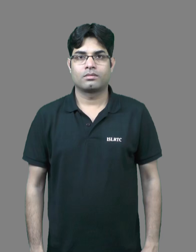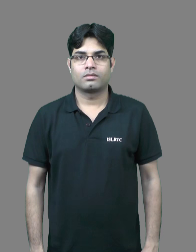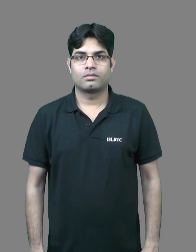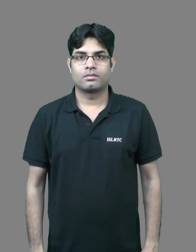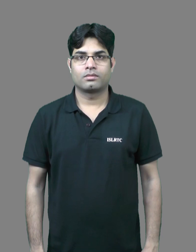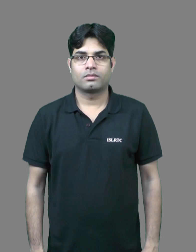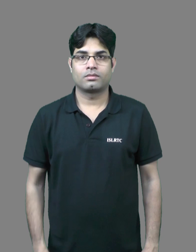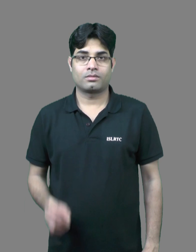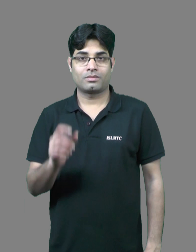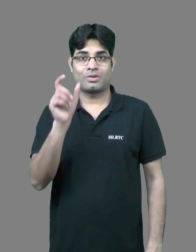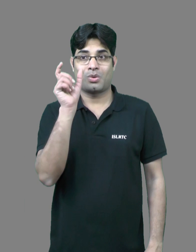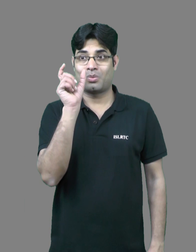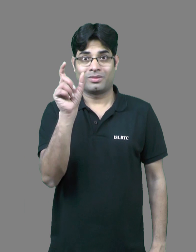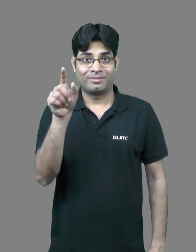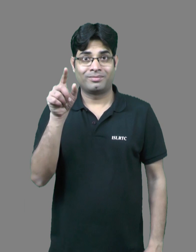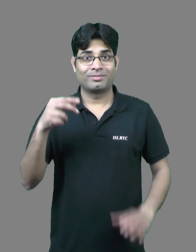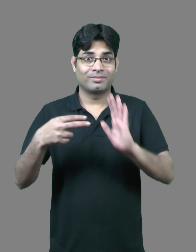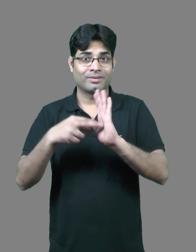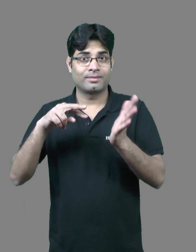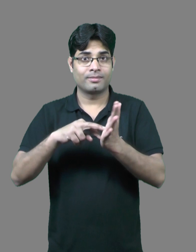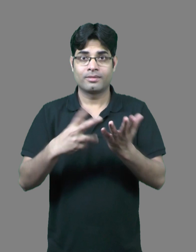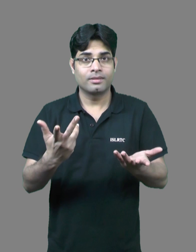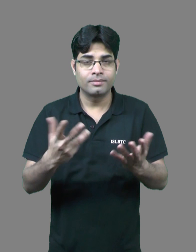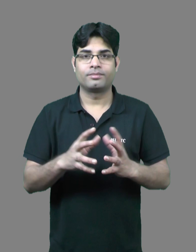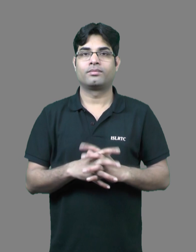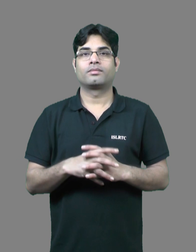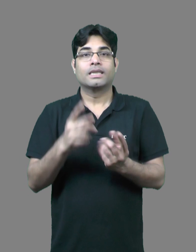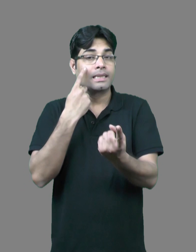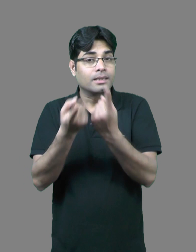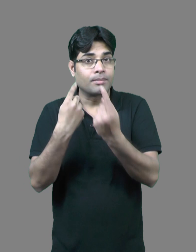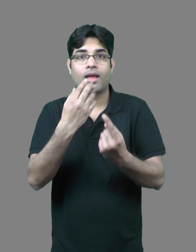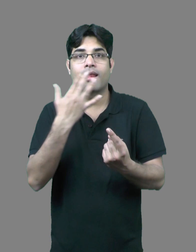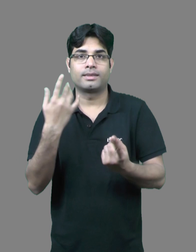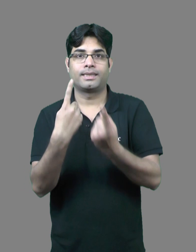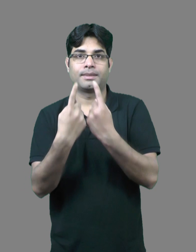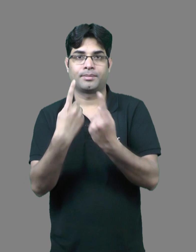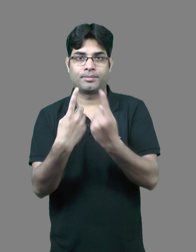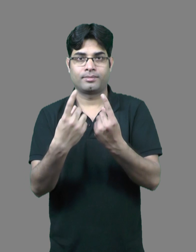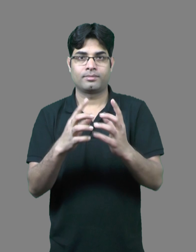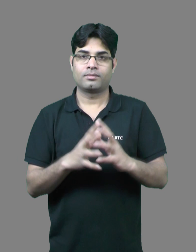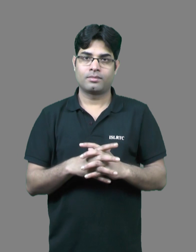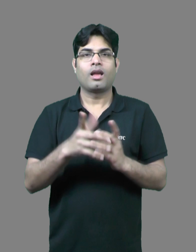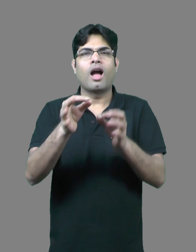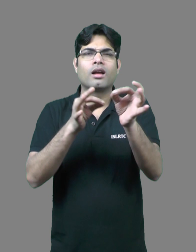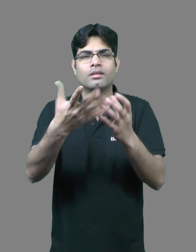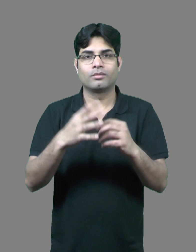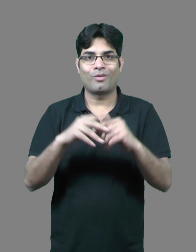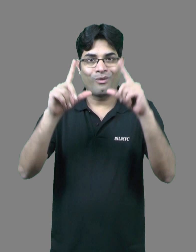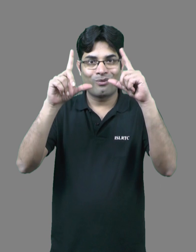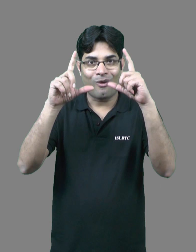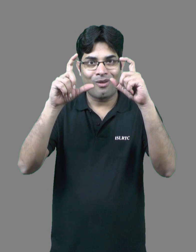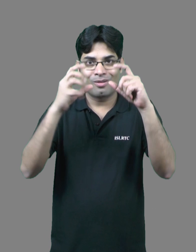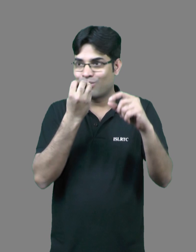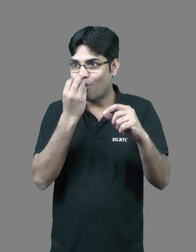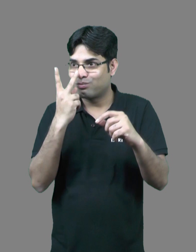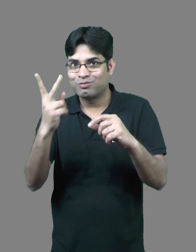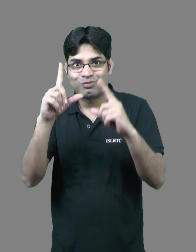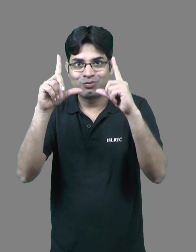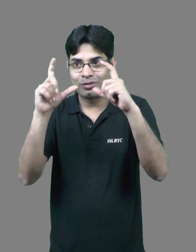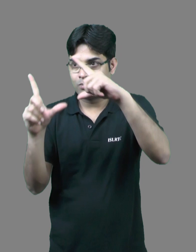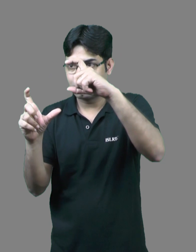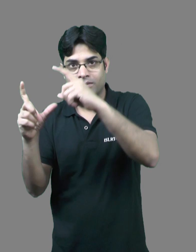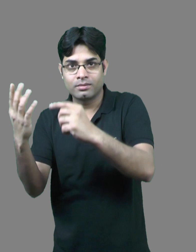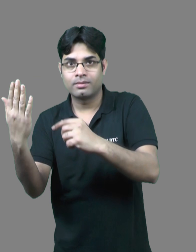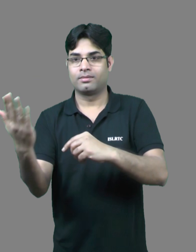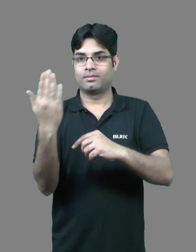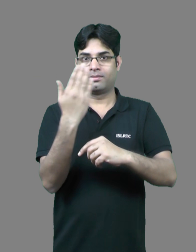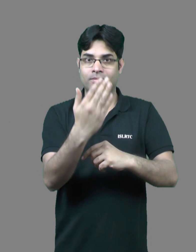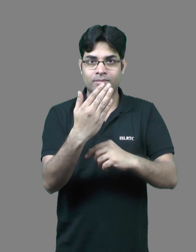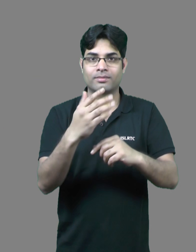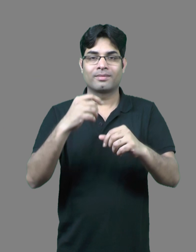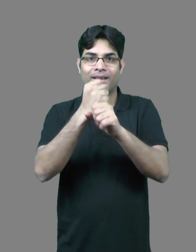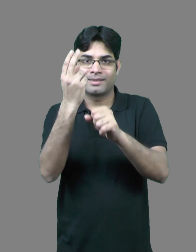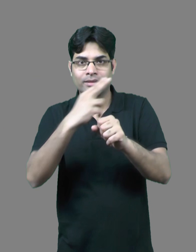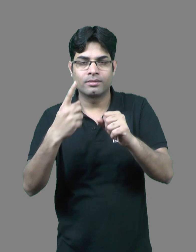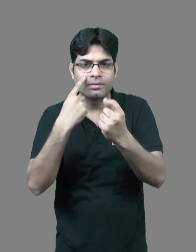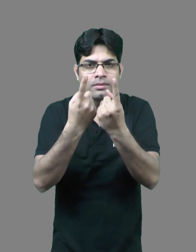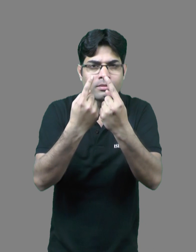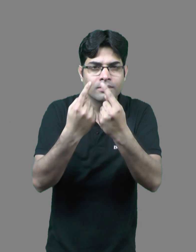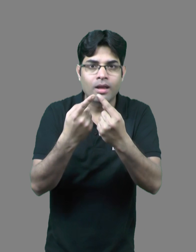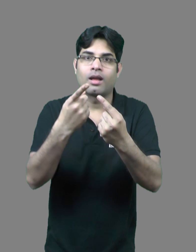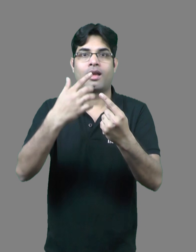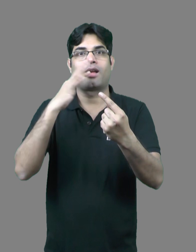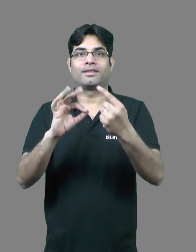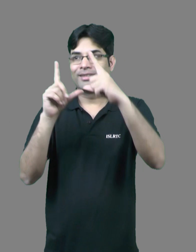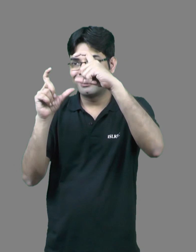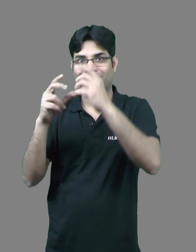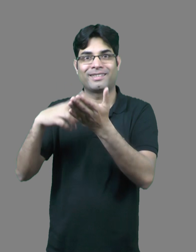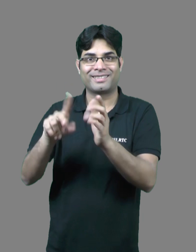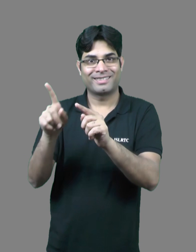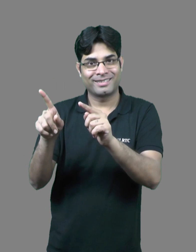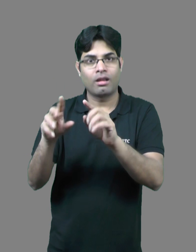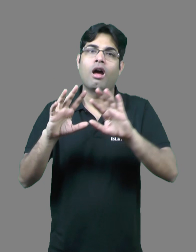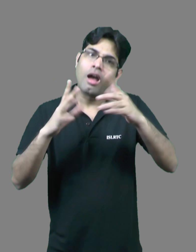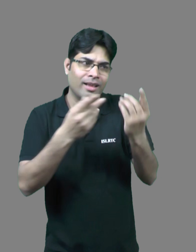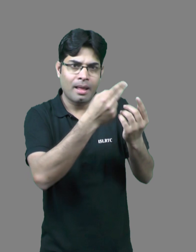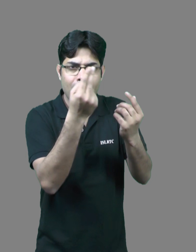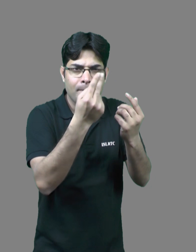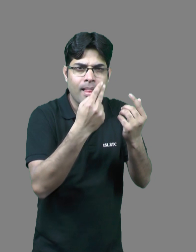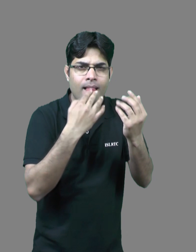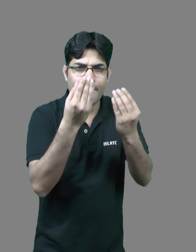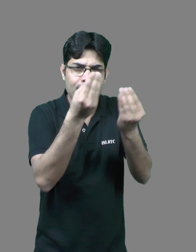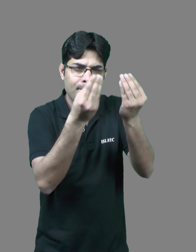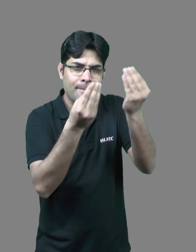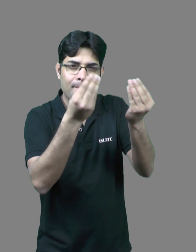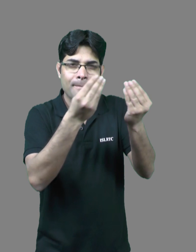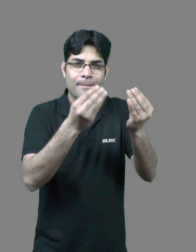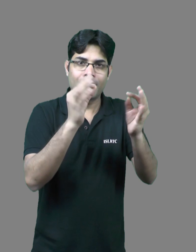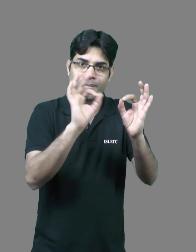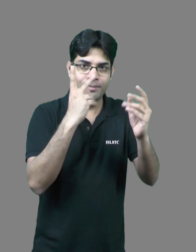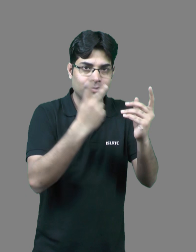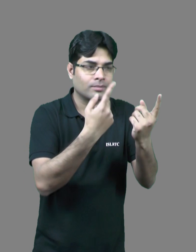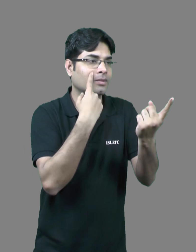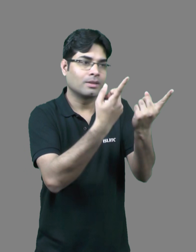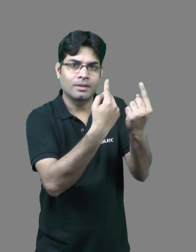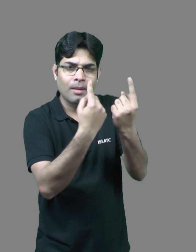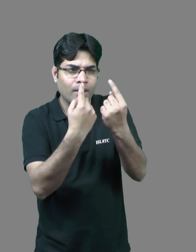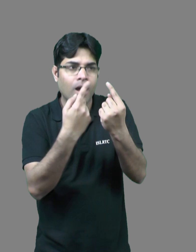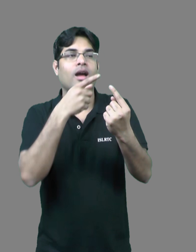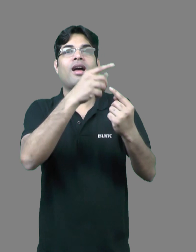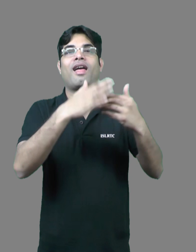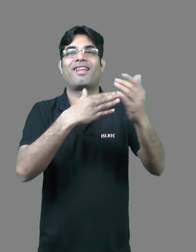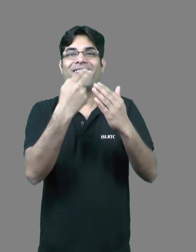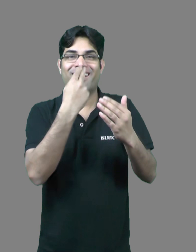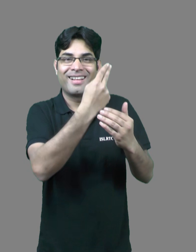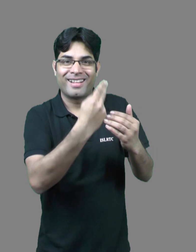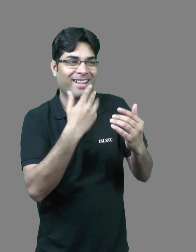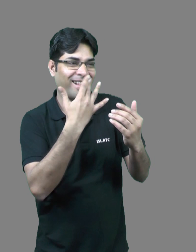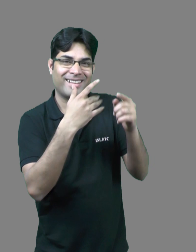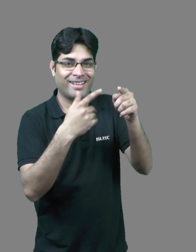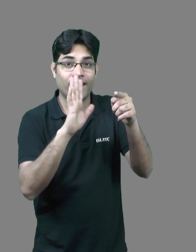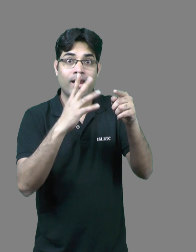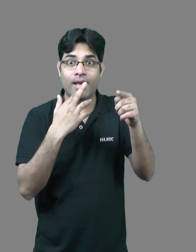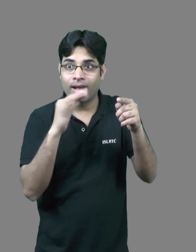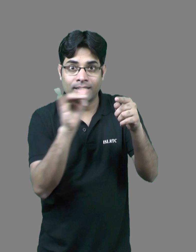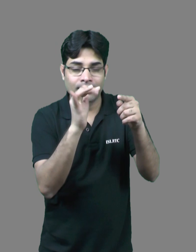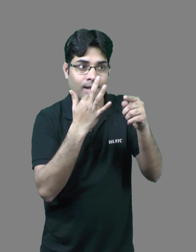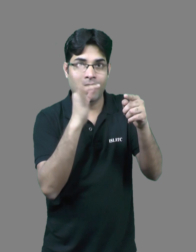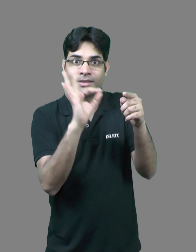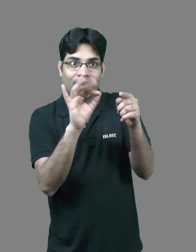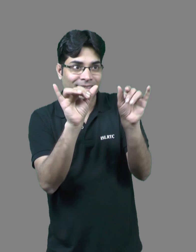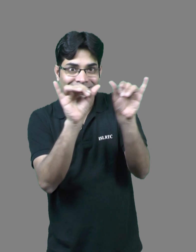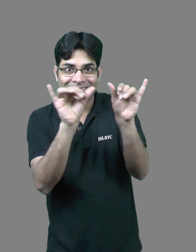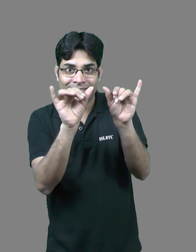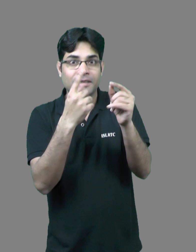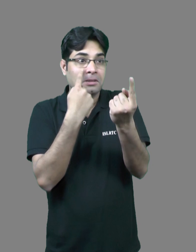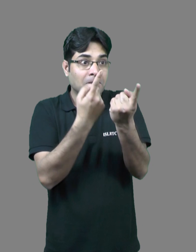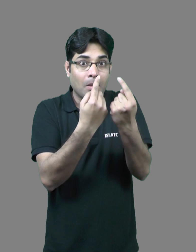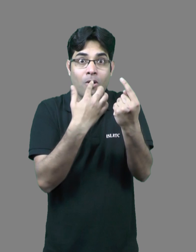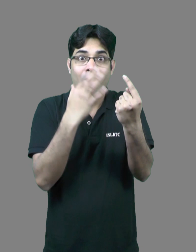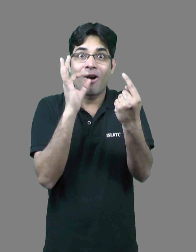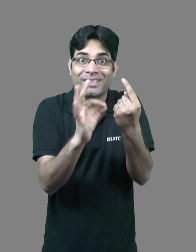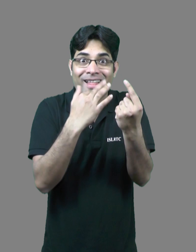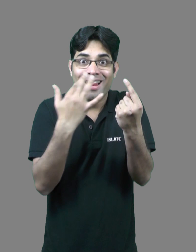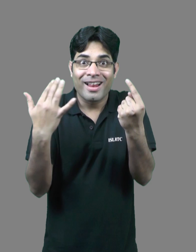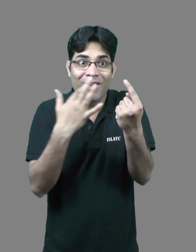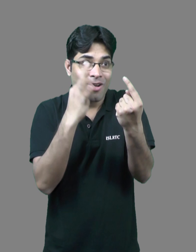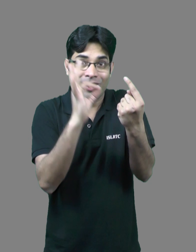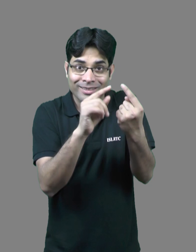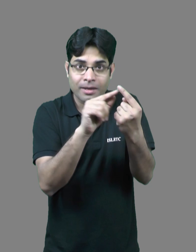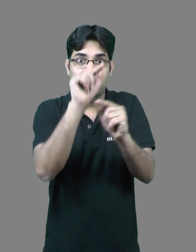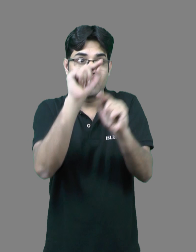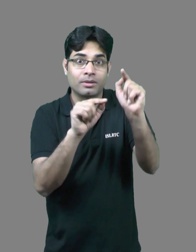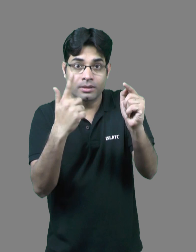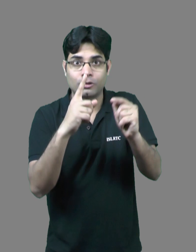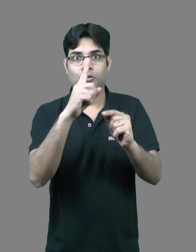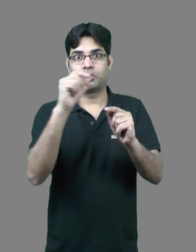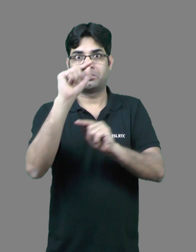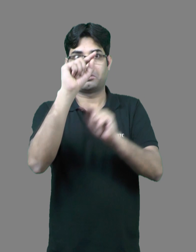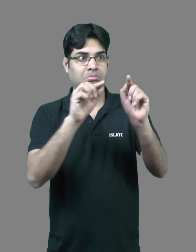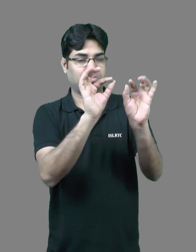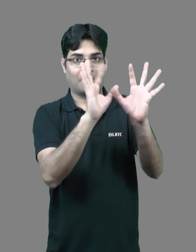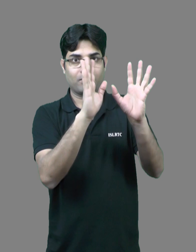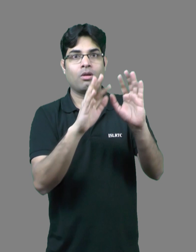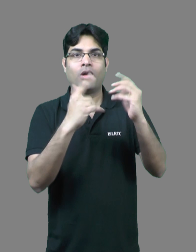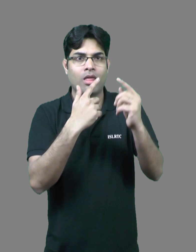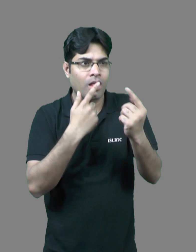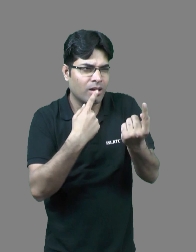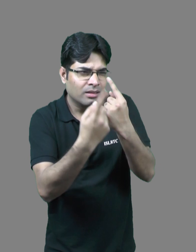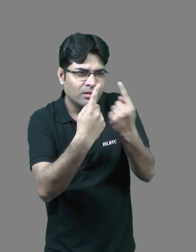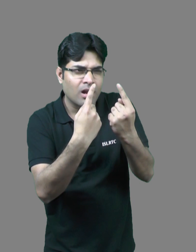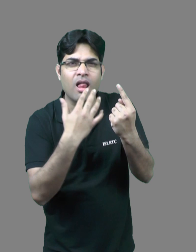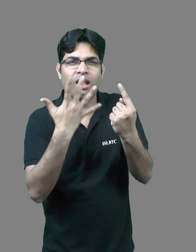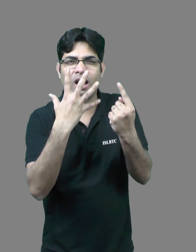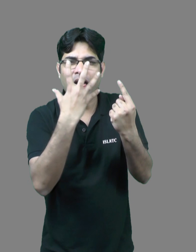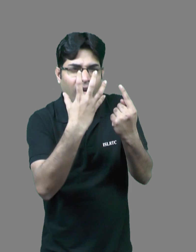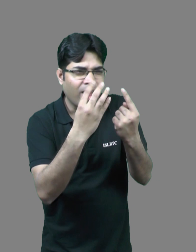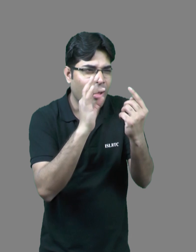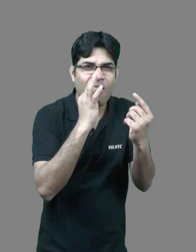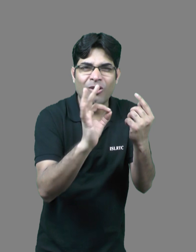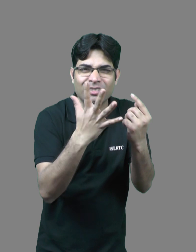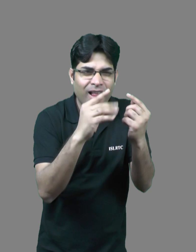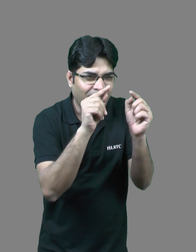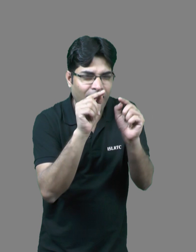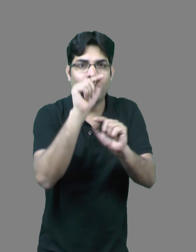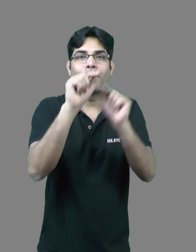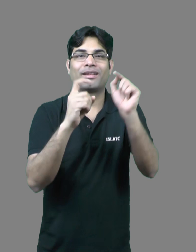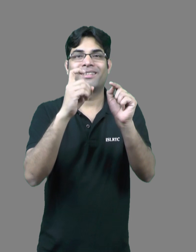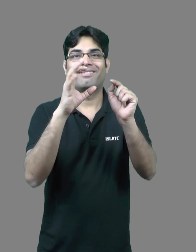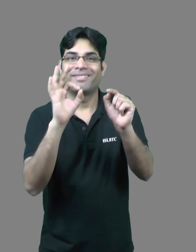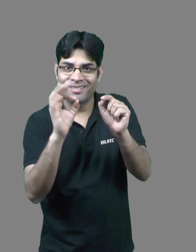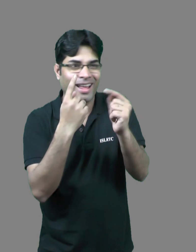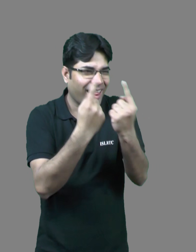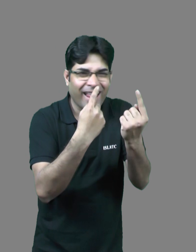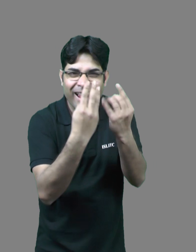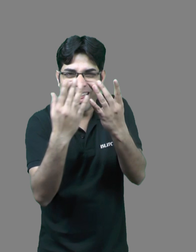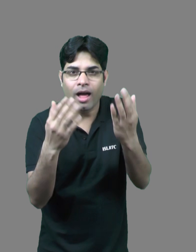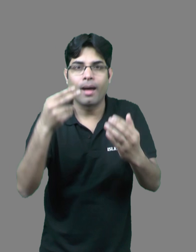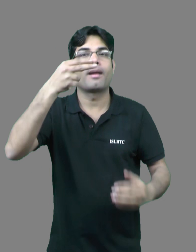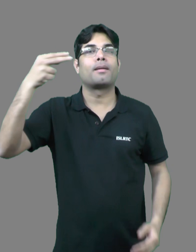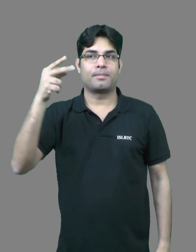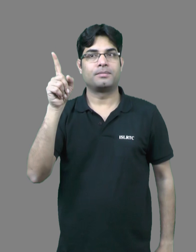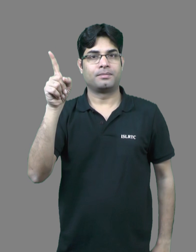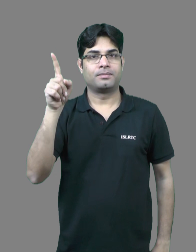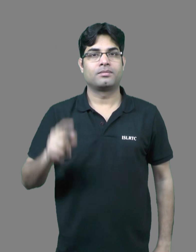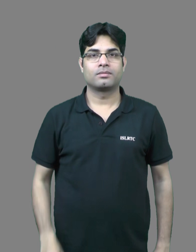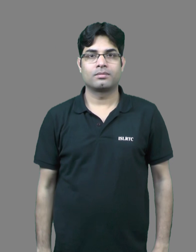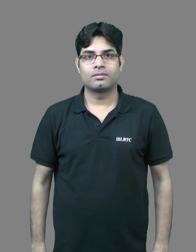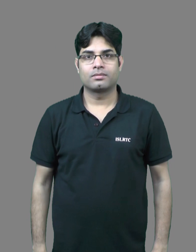Saturation